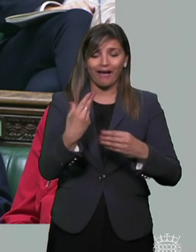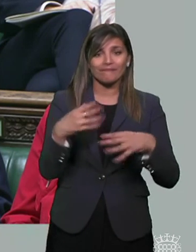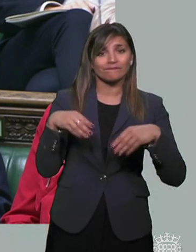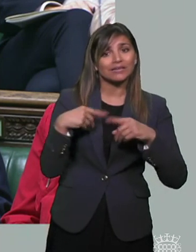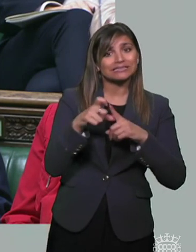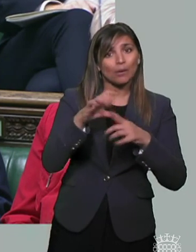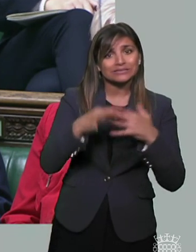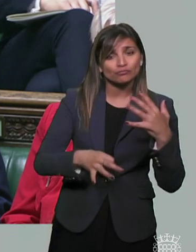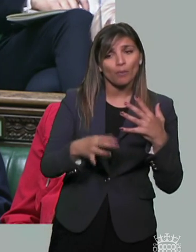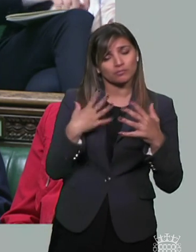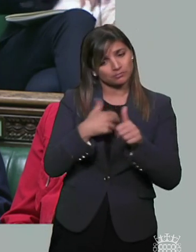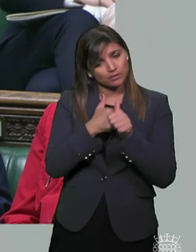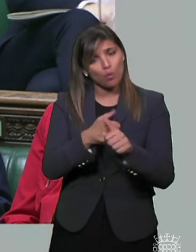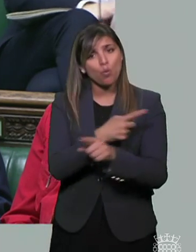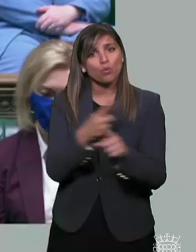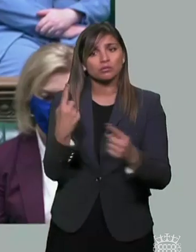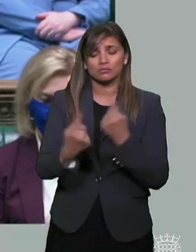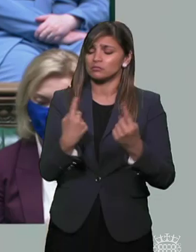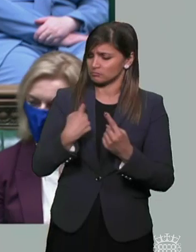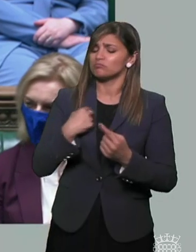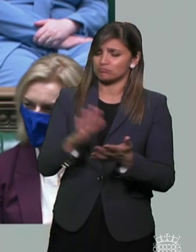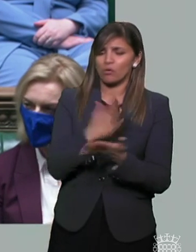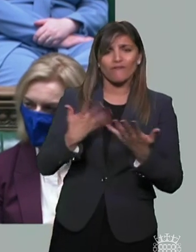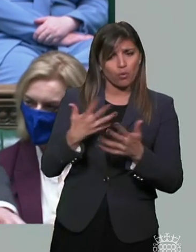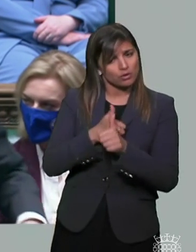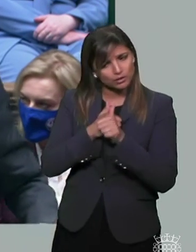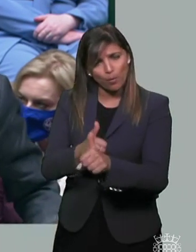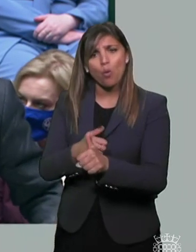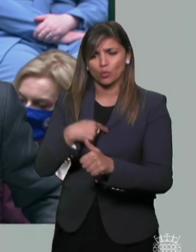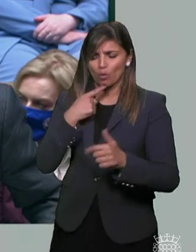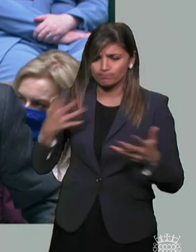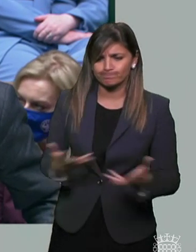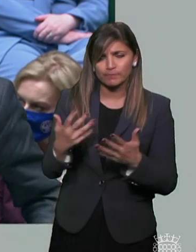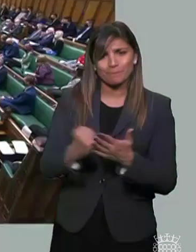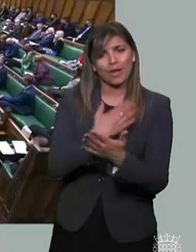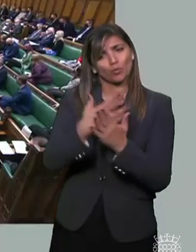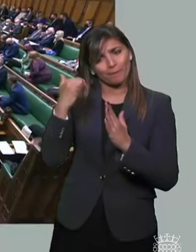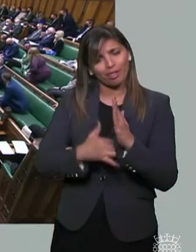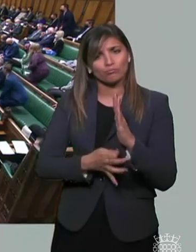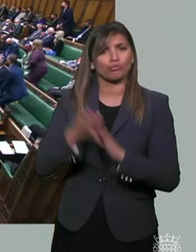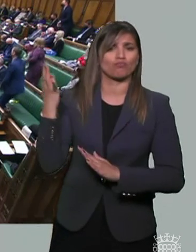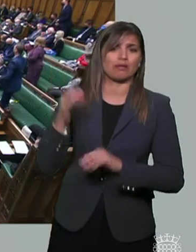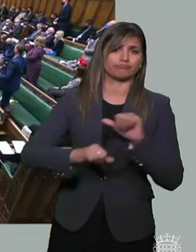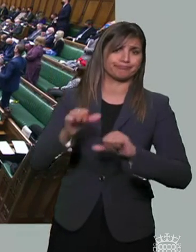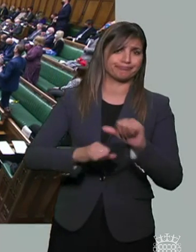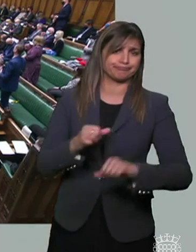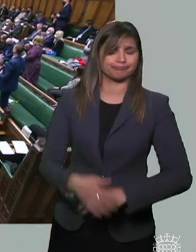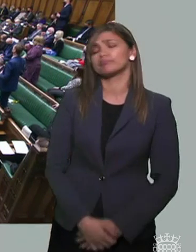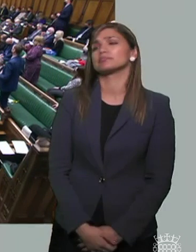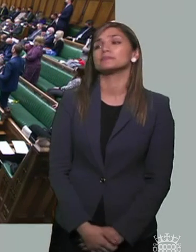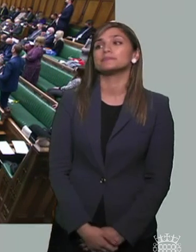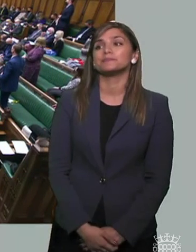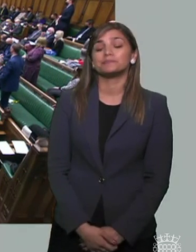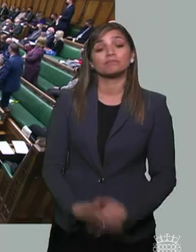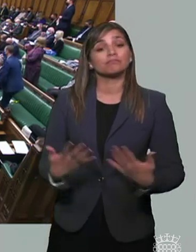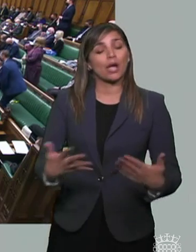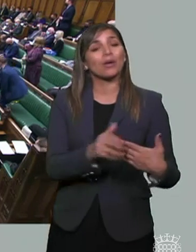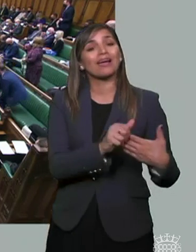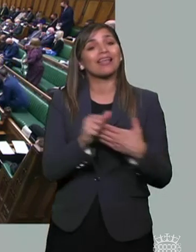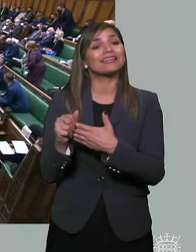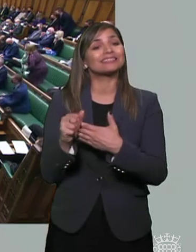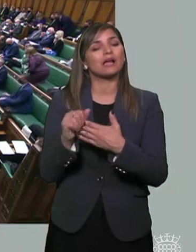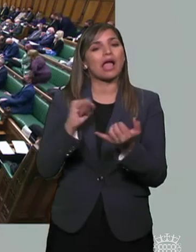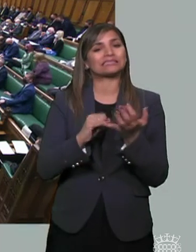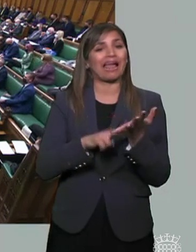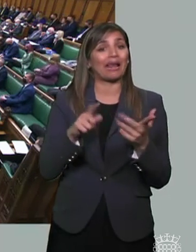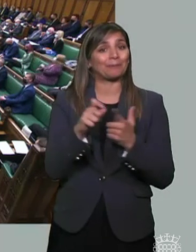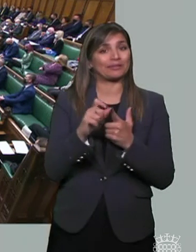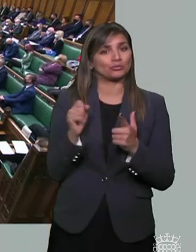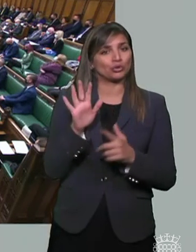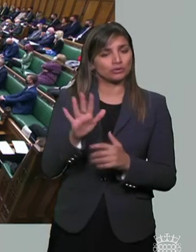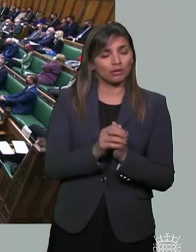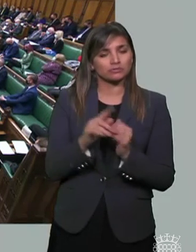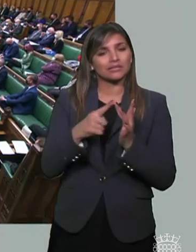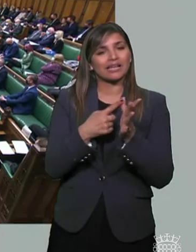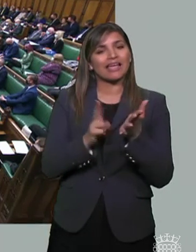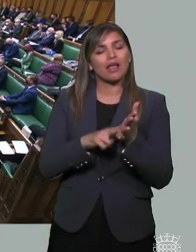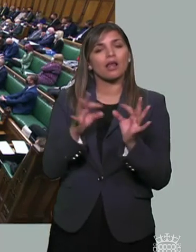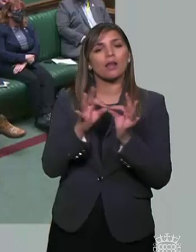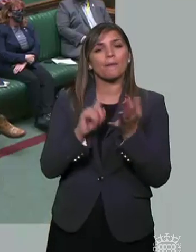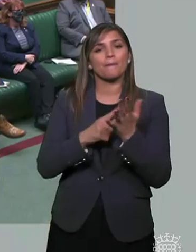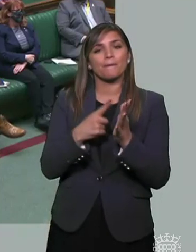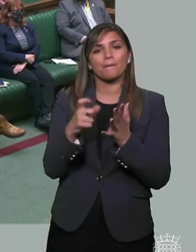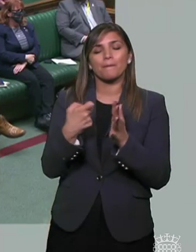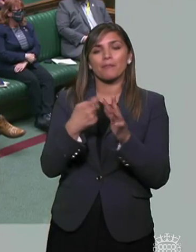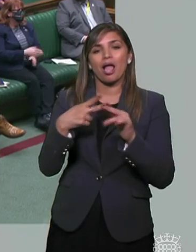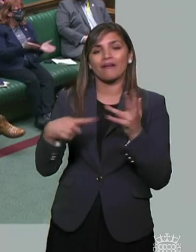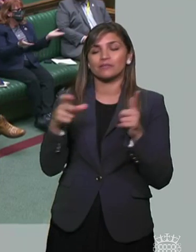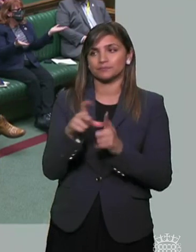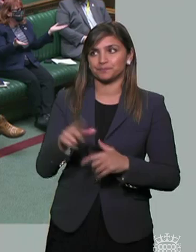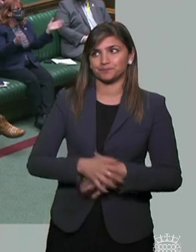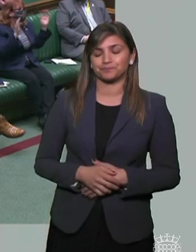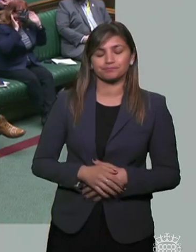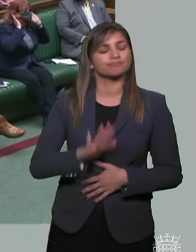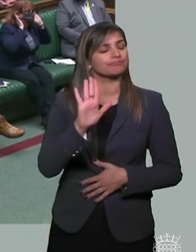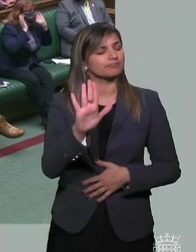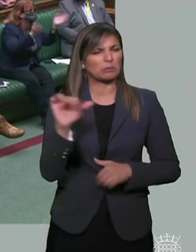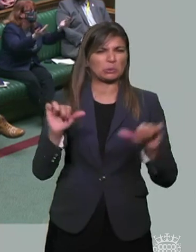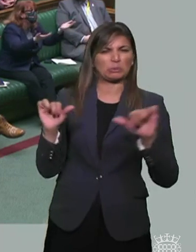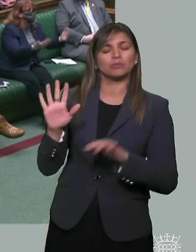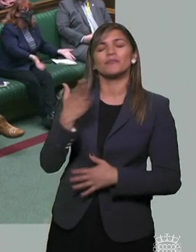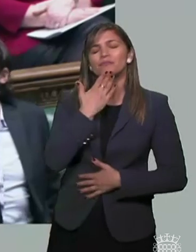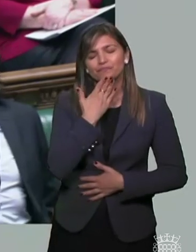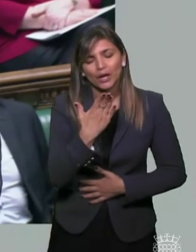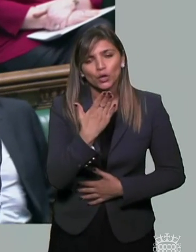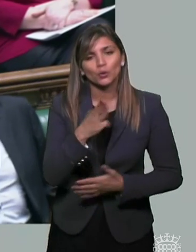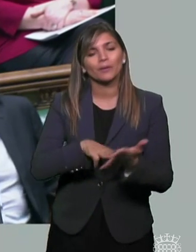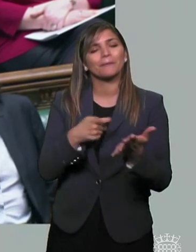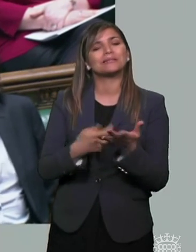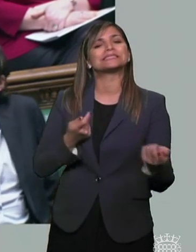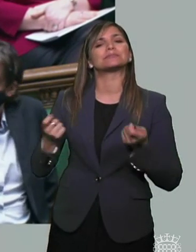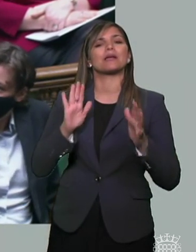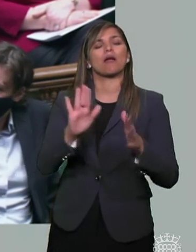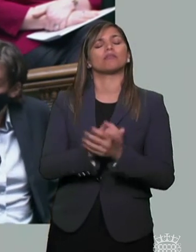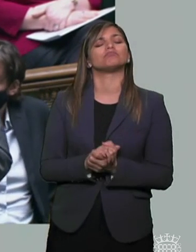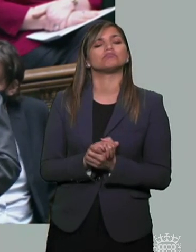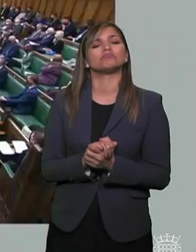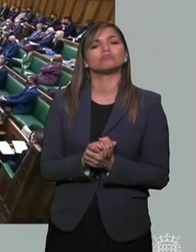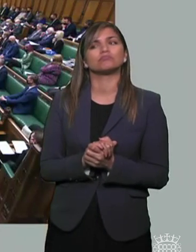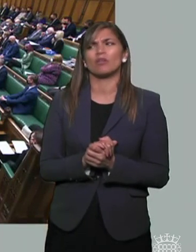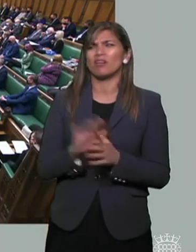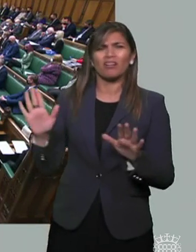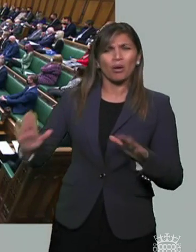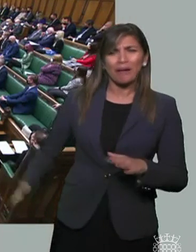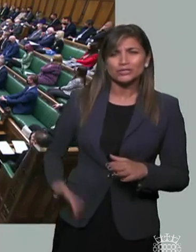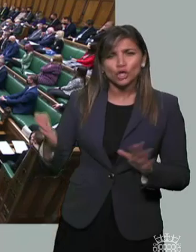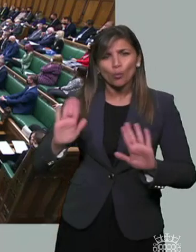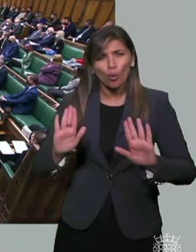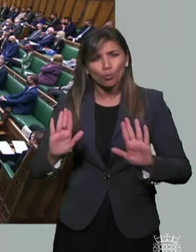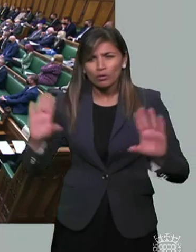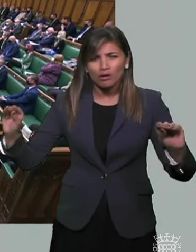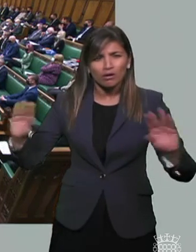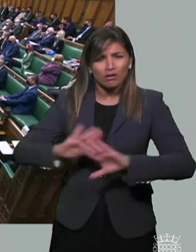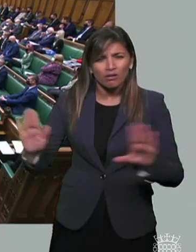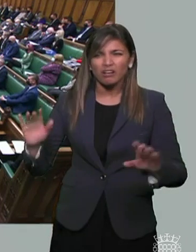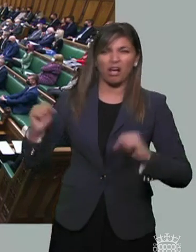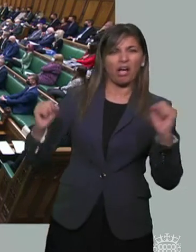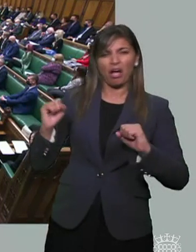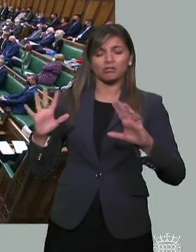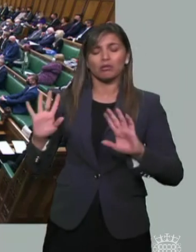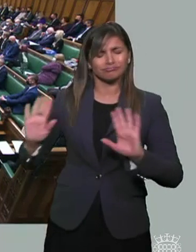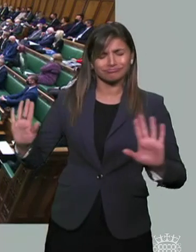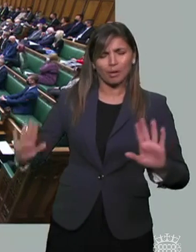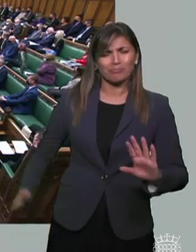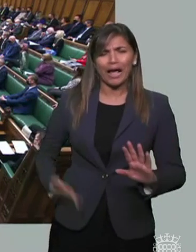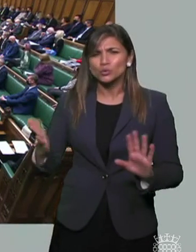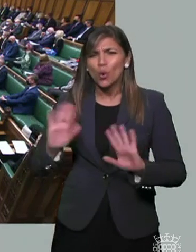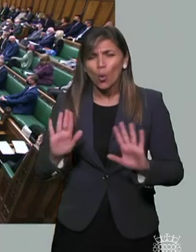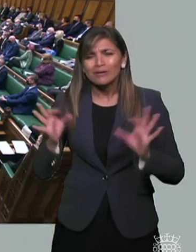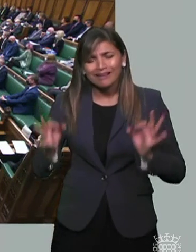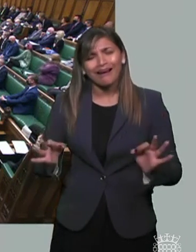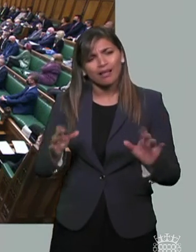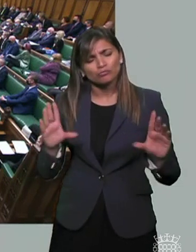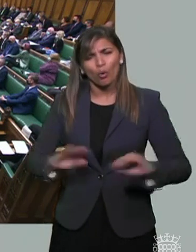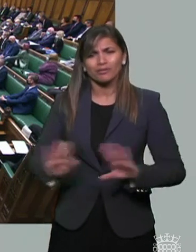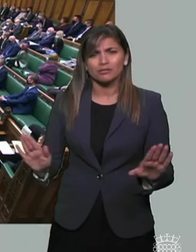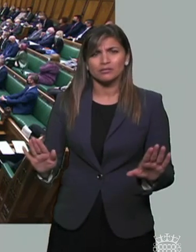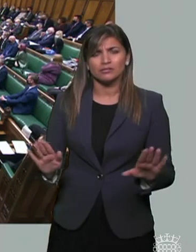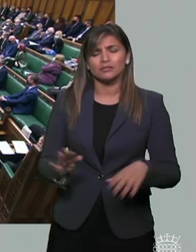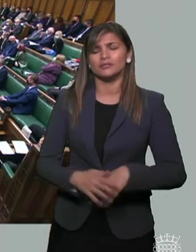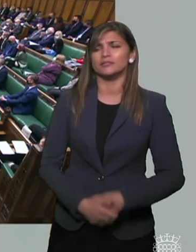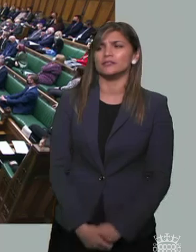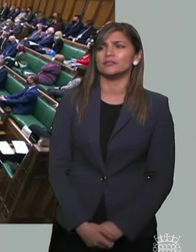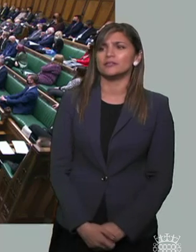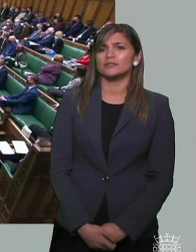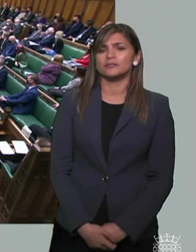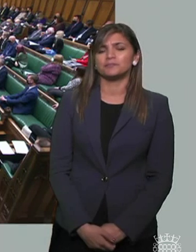We are pleased to support it and we will do whatever we can to ensure the prompt progress of this Bill.